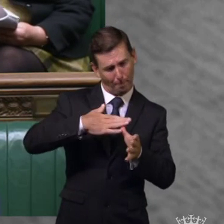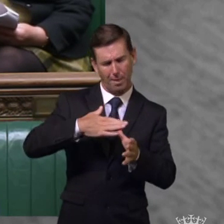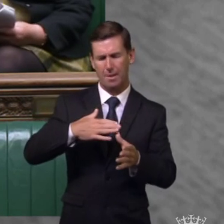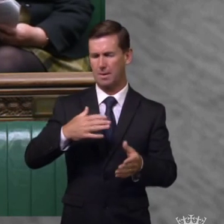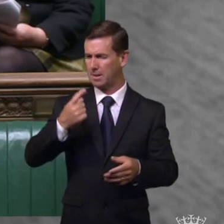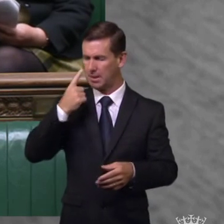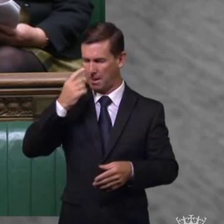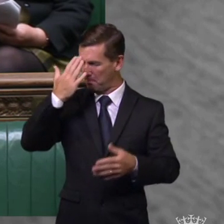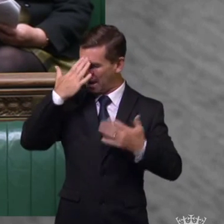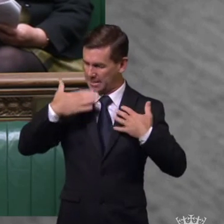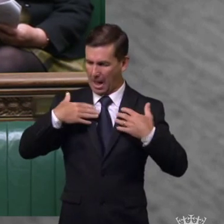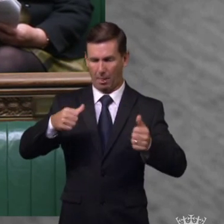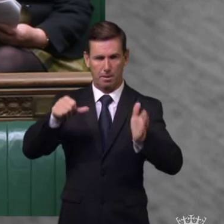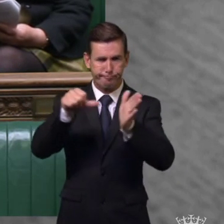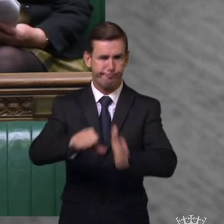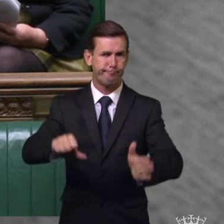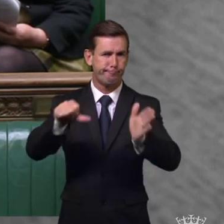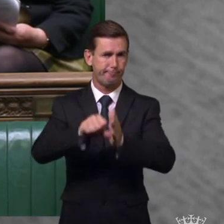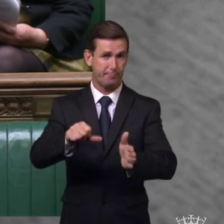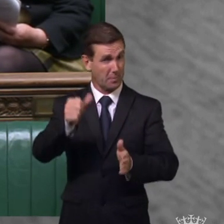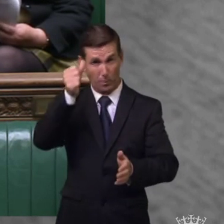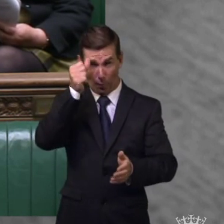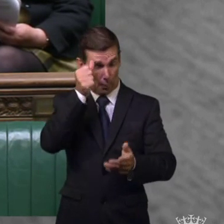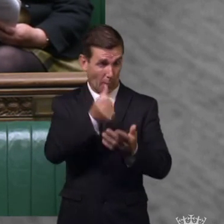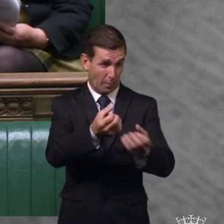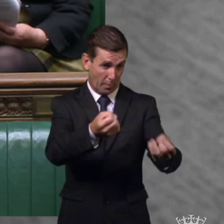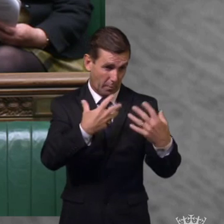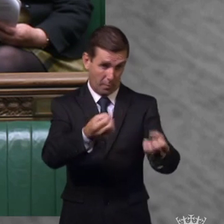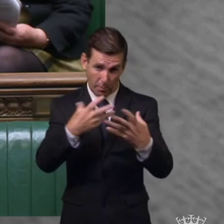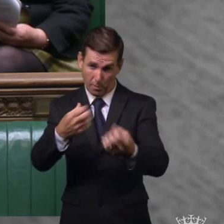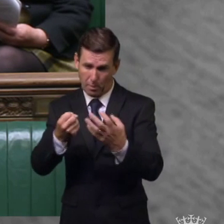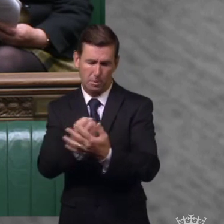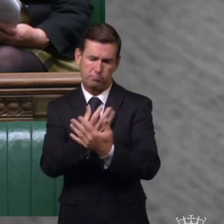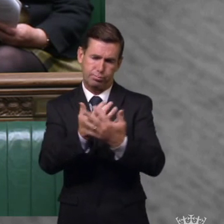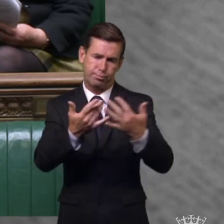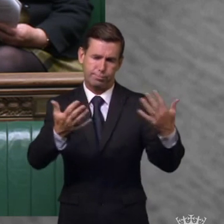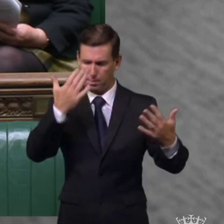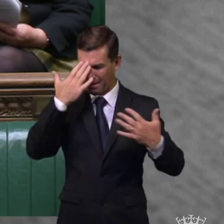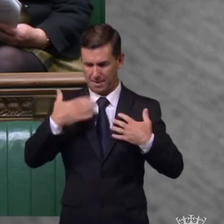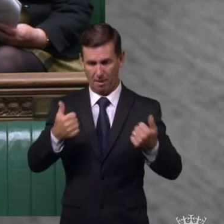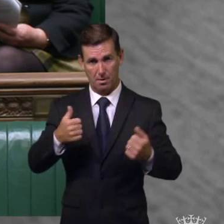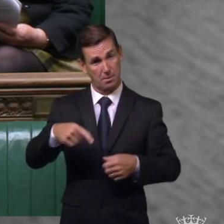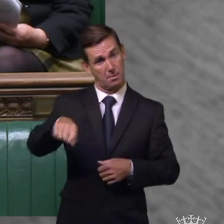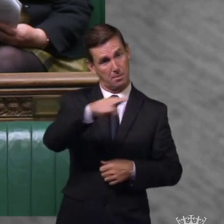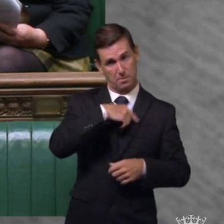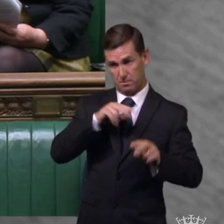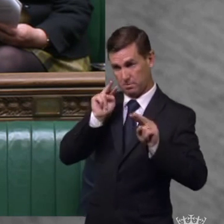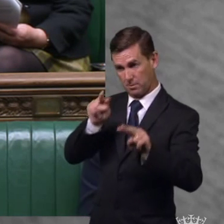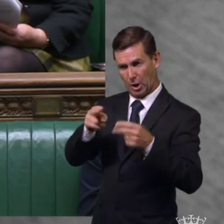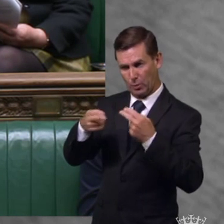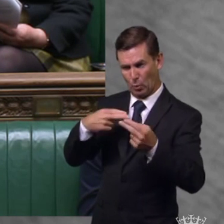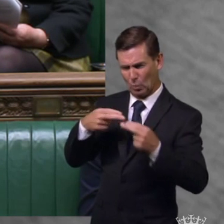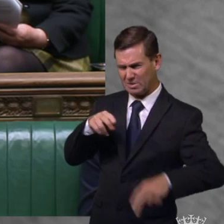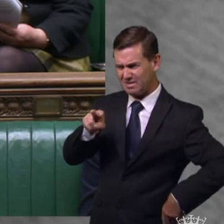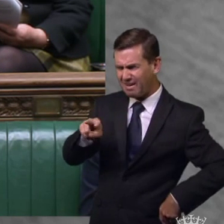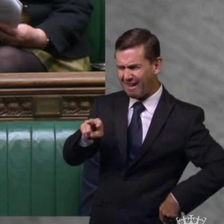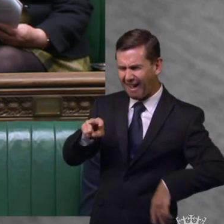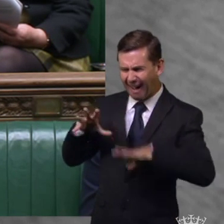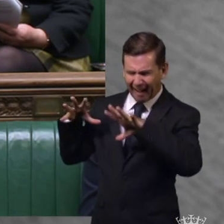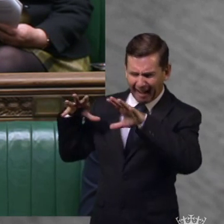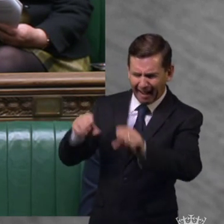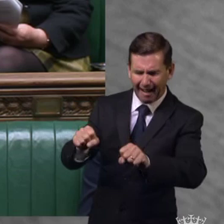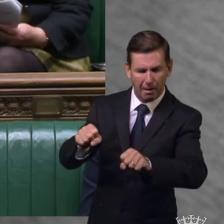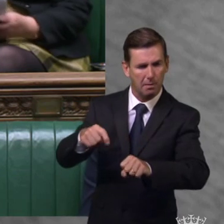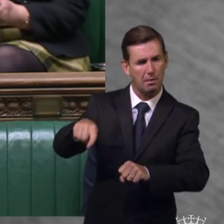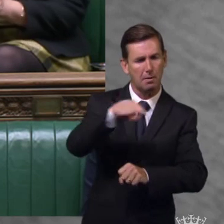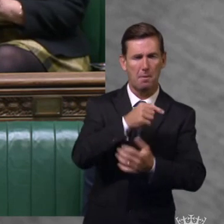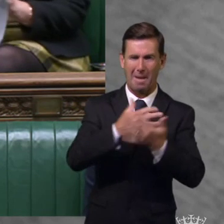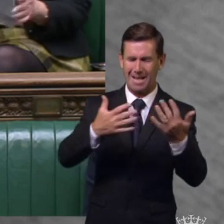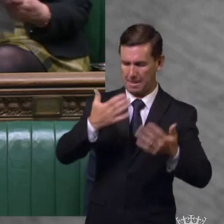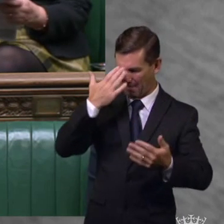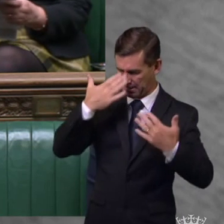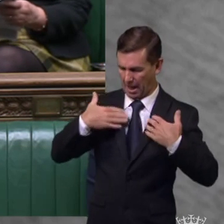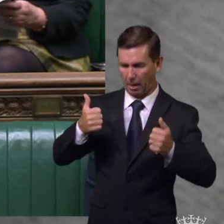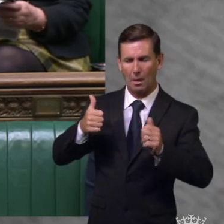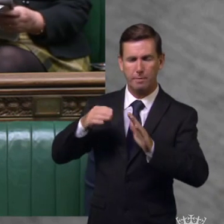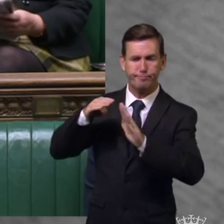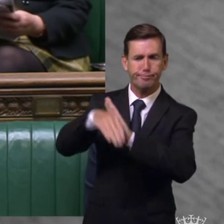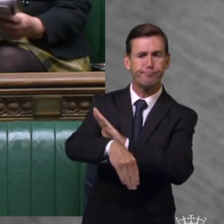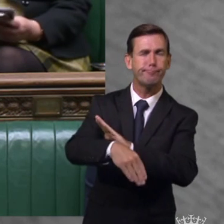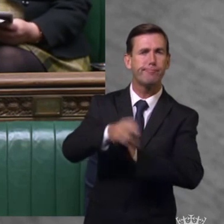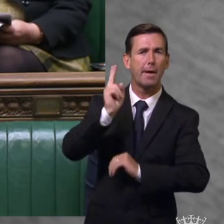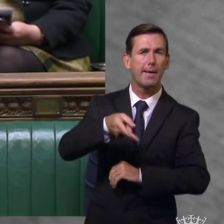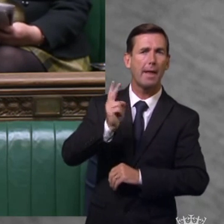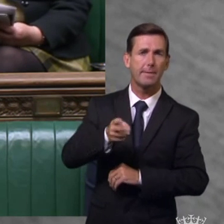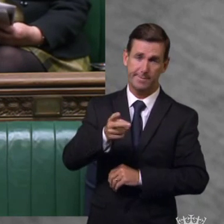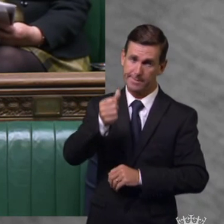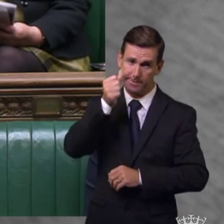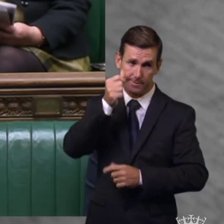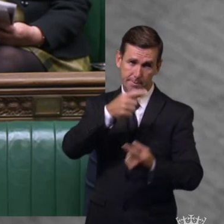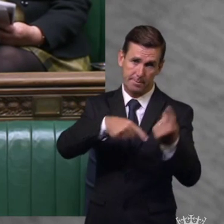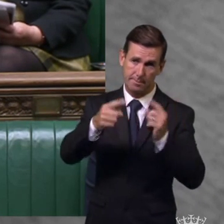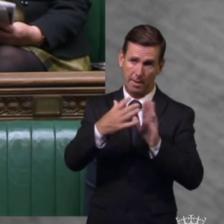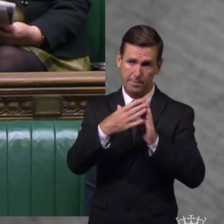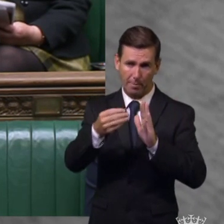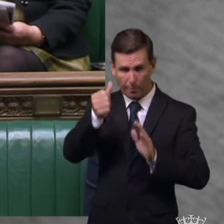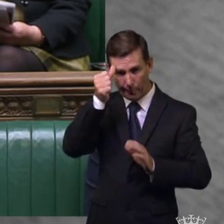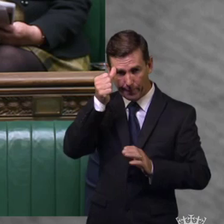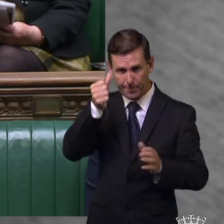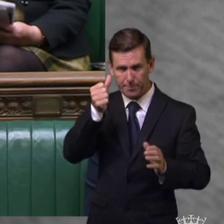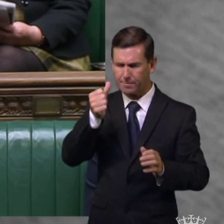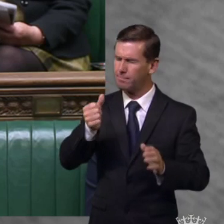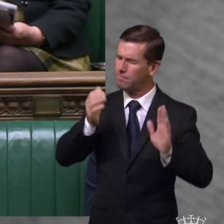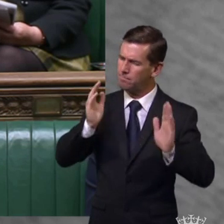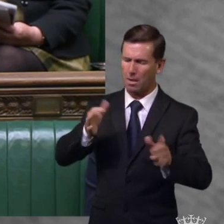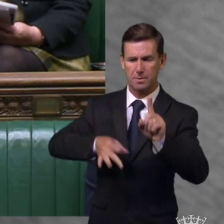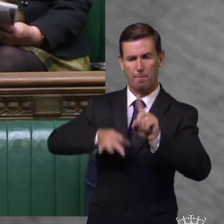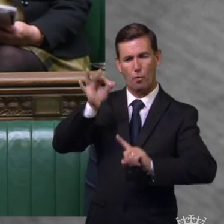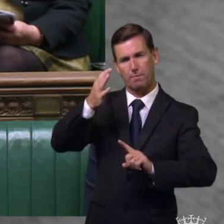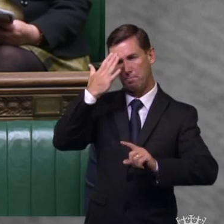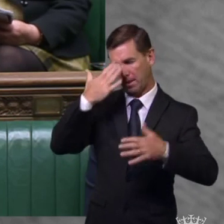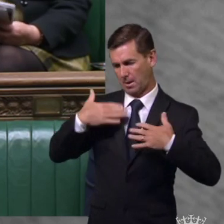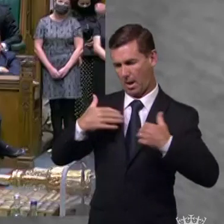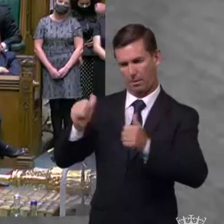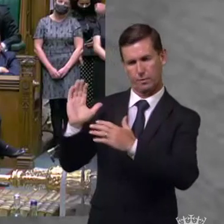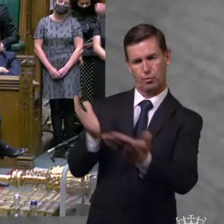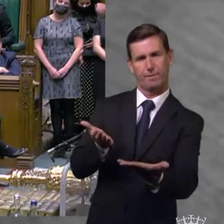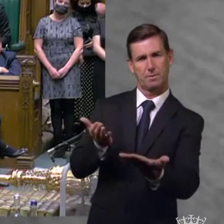It is raised by veterans time and again. The events of the past few days and weeks will have exacerbated the situation and reopened old wounds—everybody across this House will know of examples—so we must improve mental health services for our veterans.